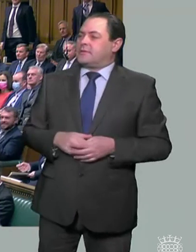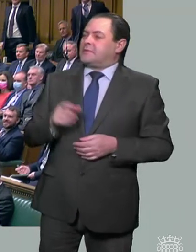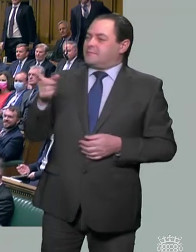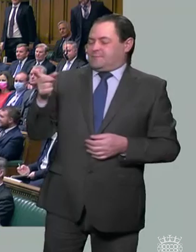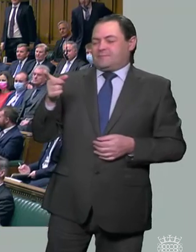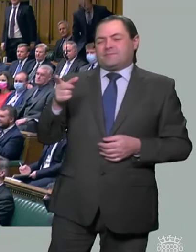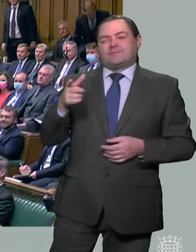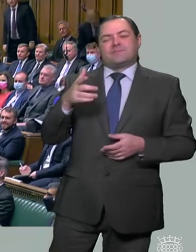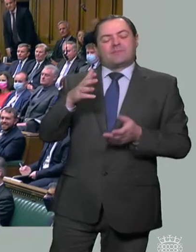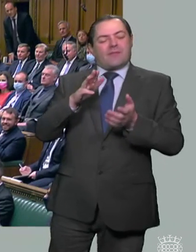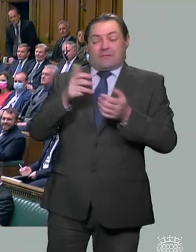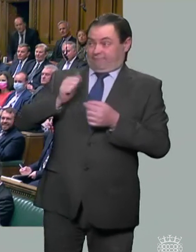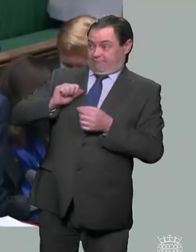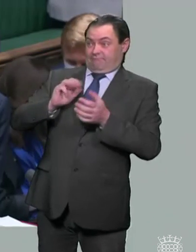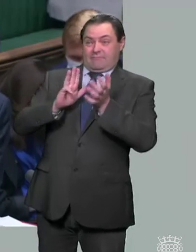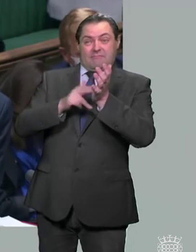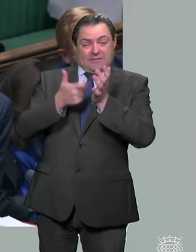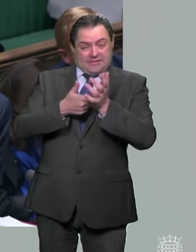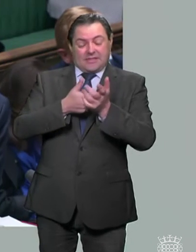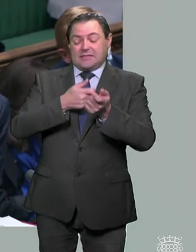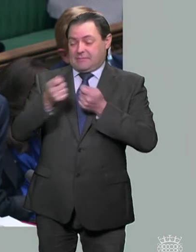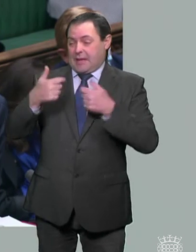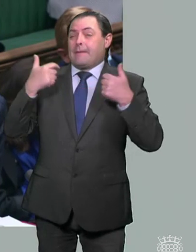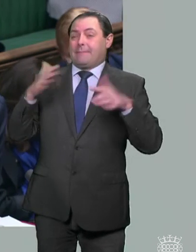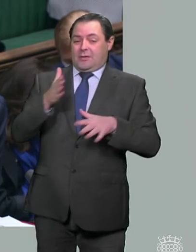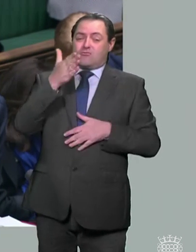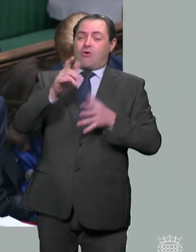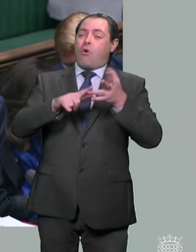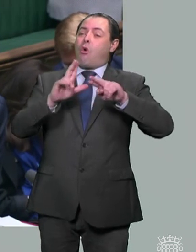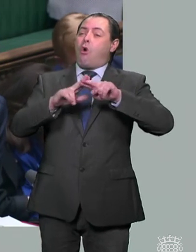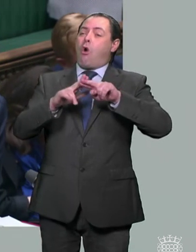I had the good fortune to walk Offa’s Dyke very recently.